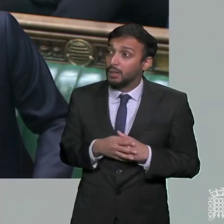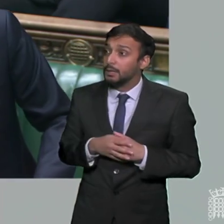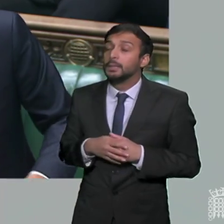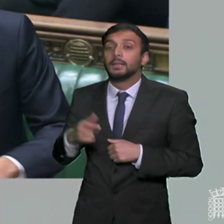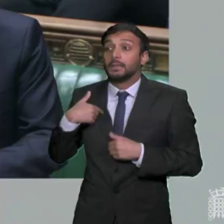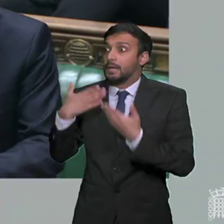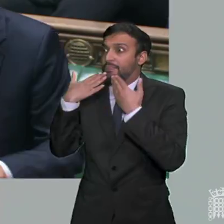We are fully committed